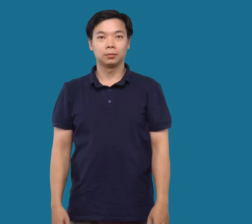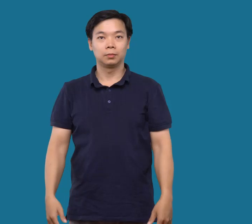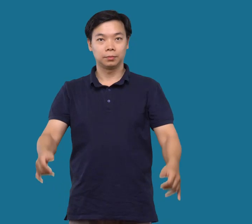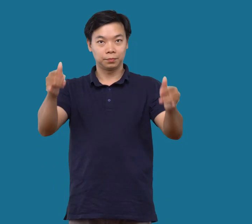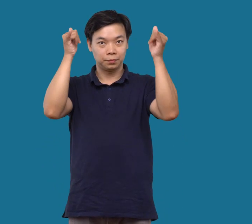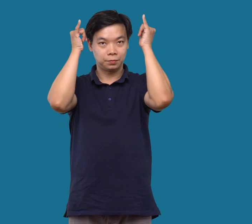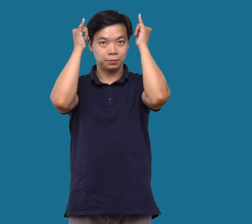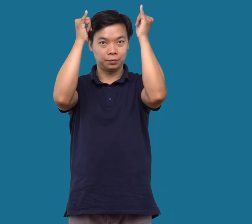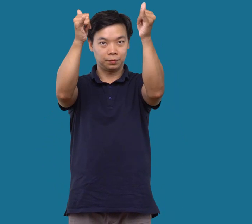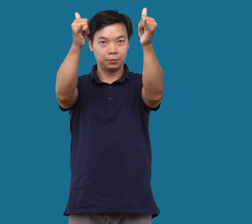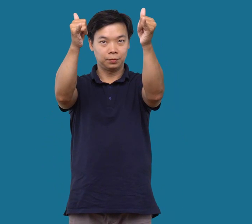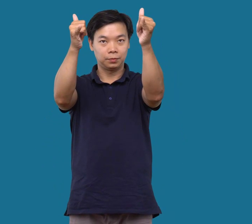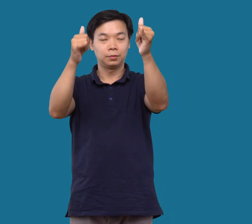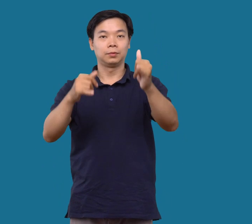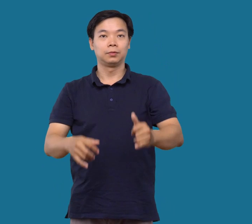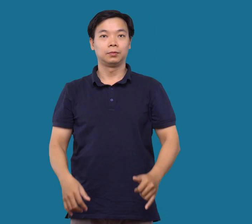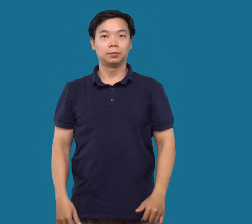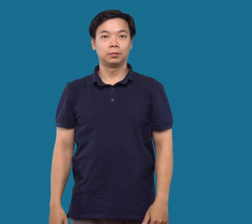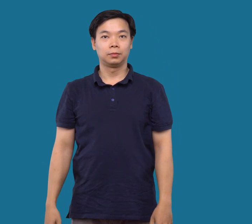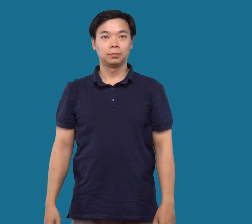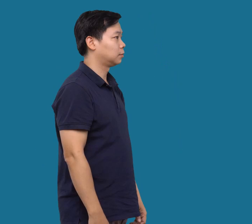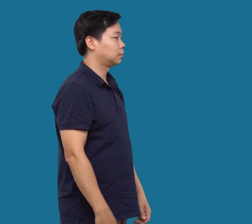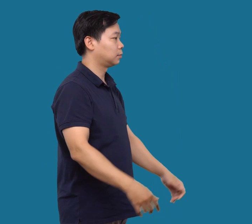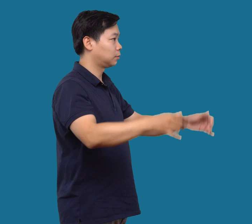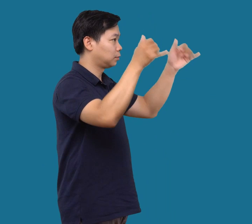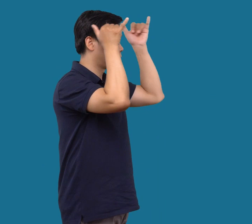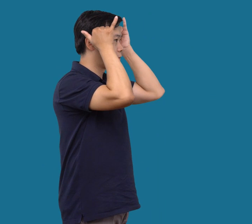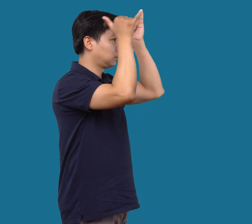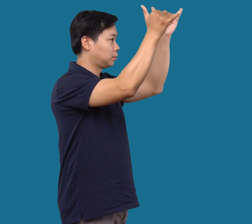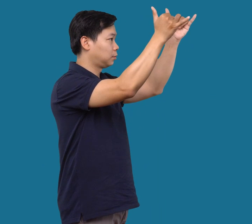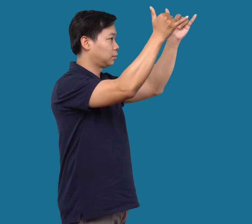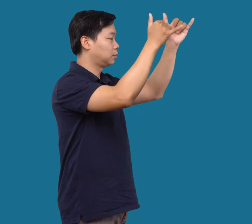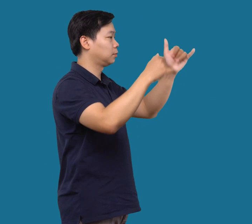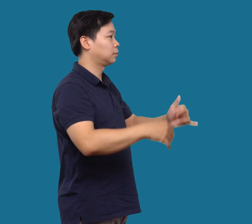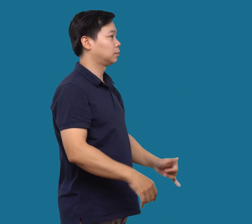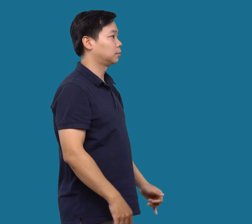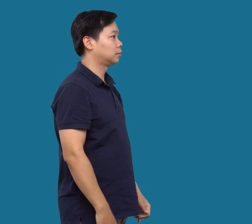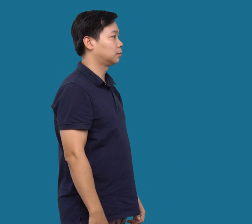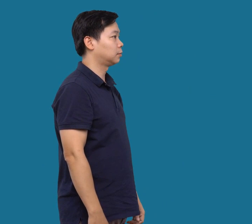quê